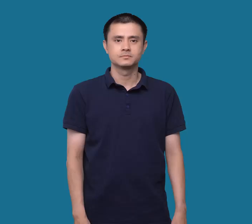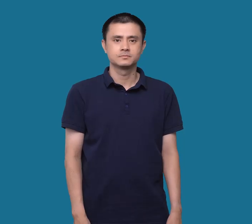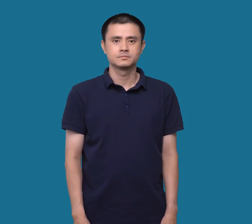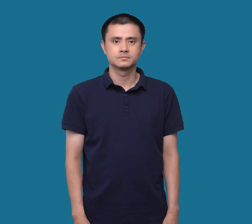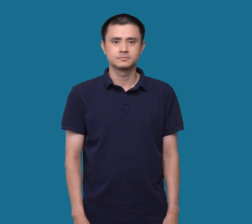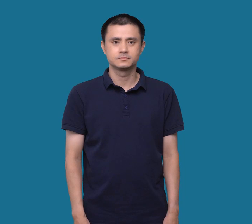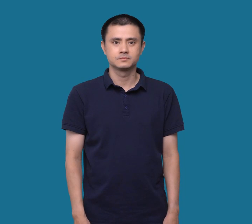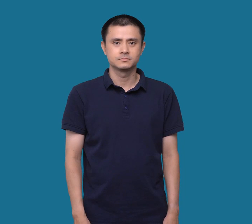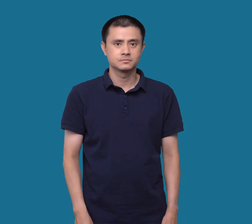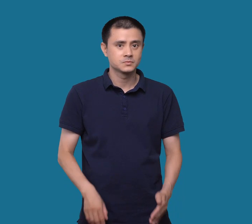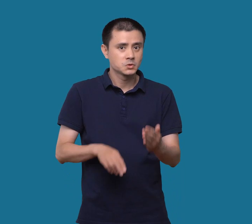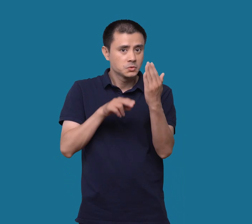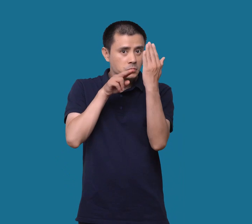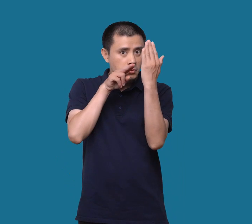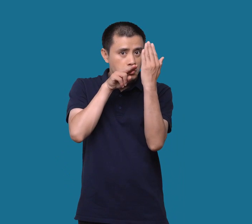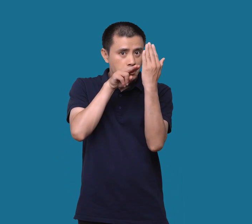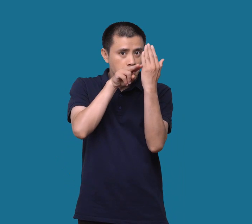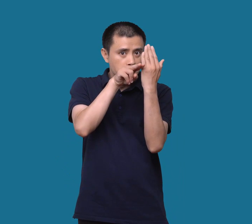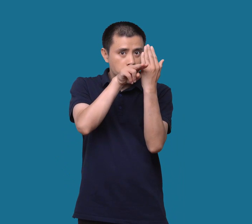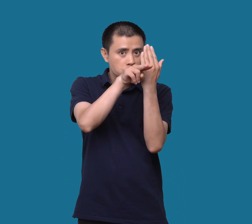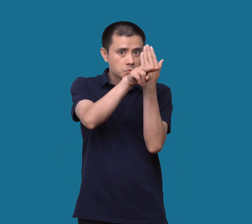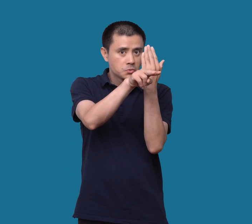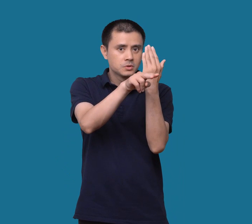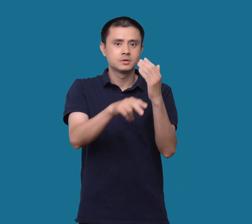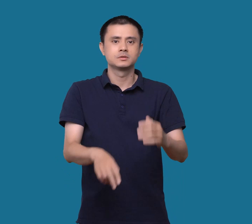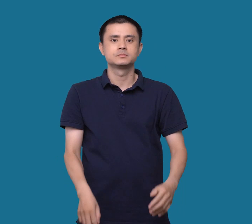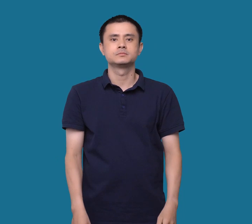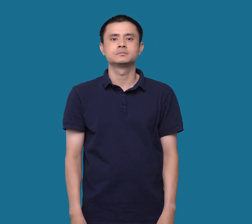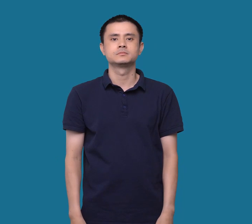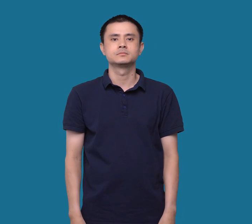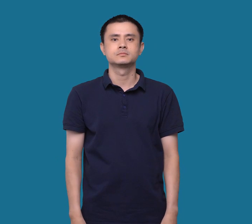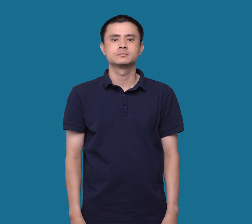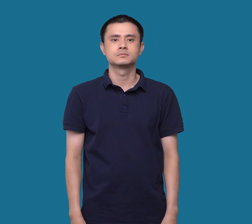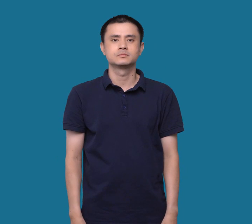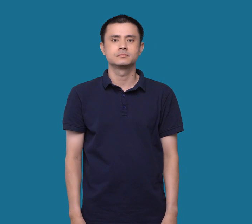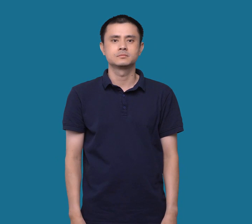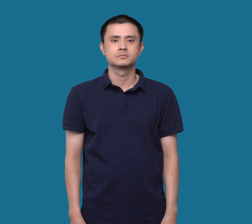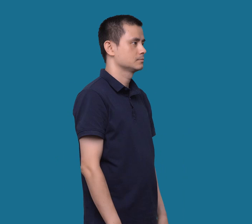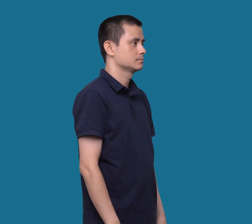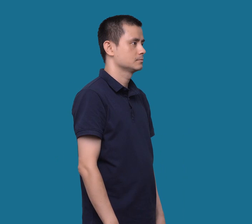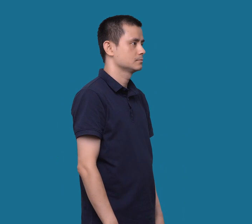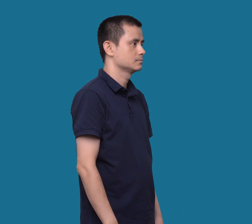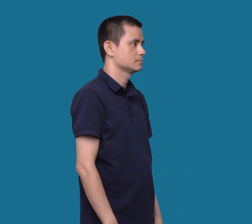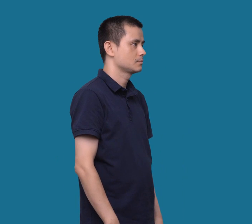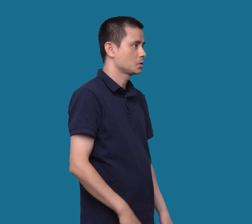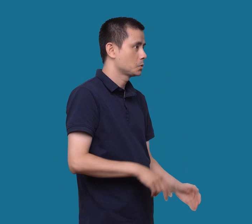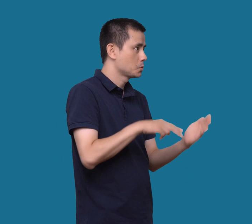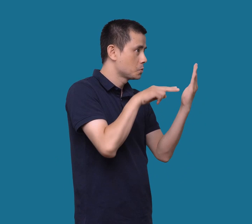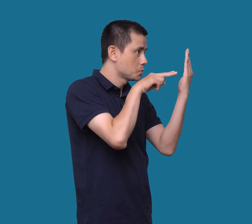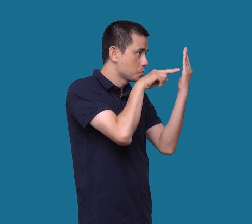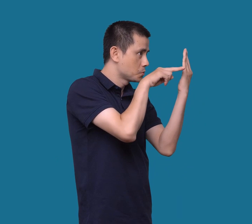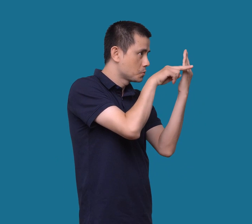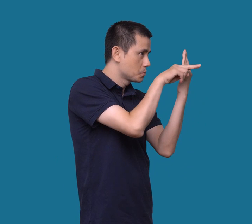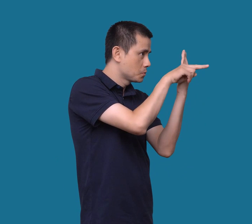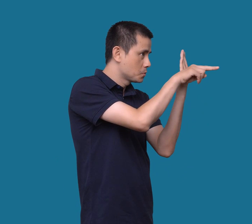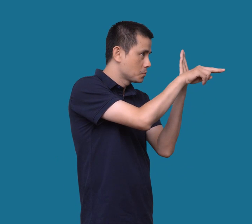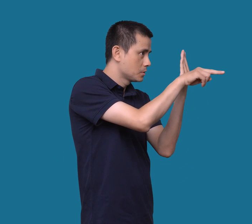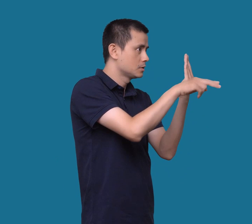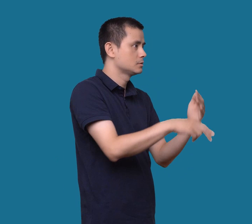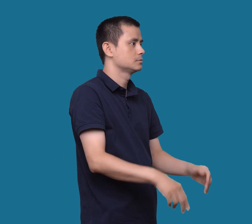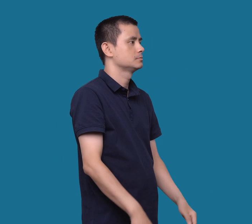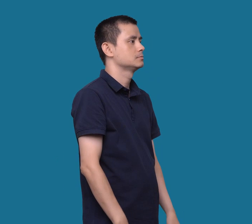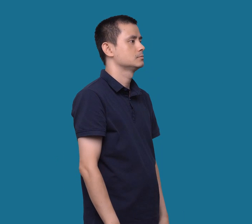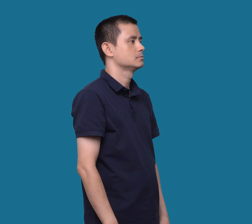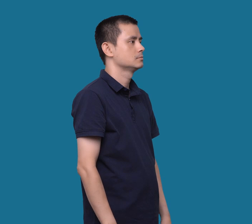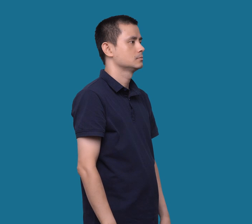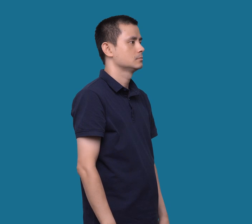trong suốt